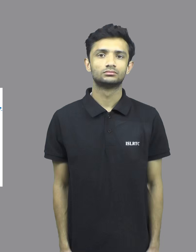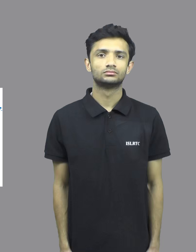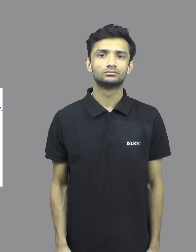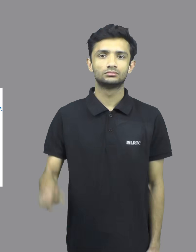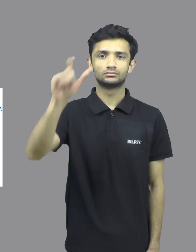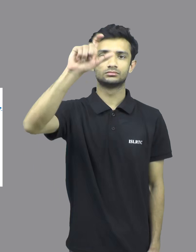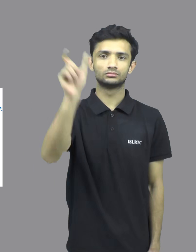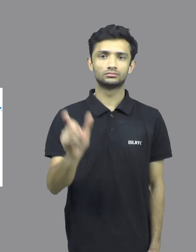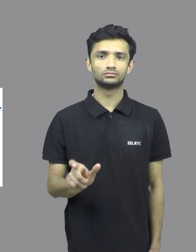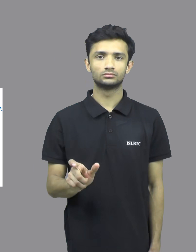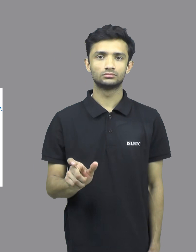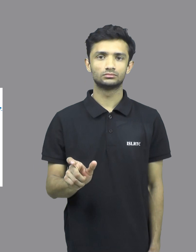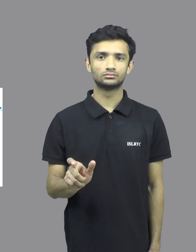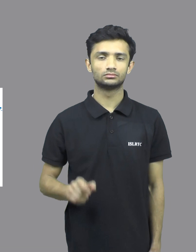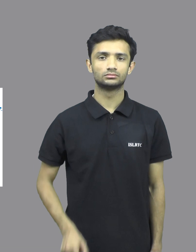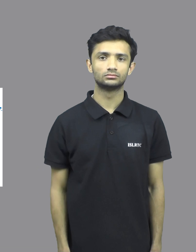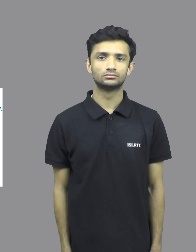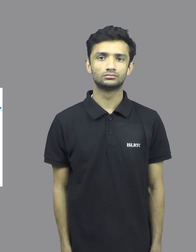Italy